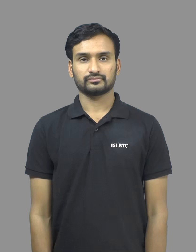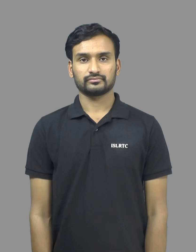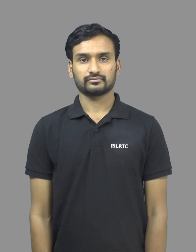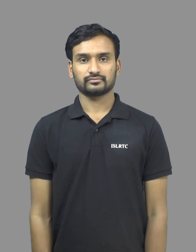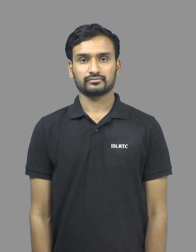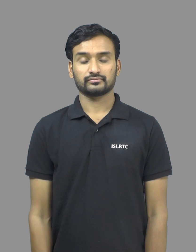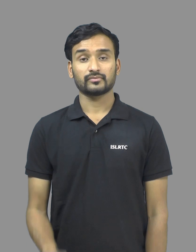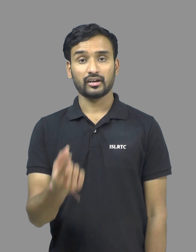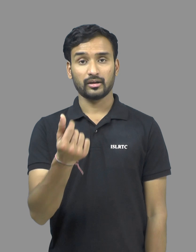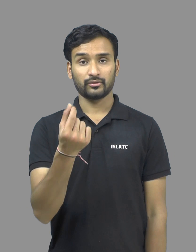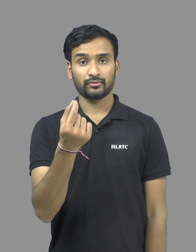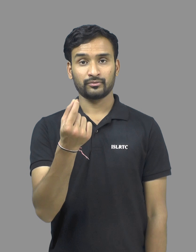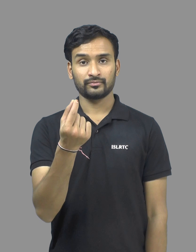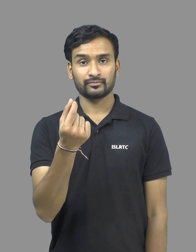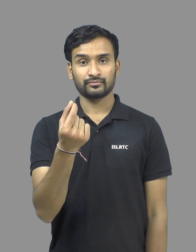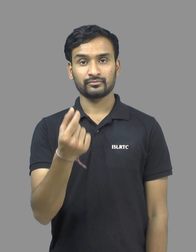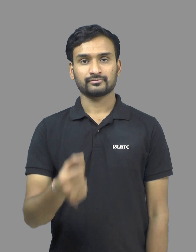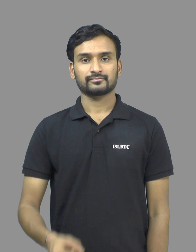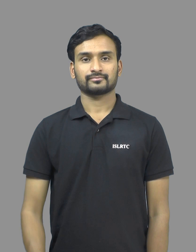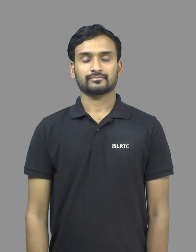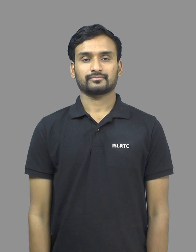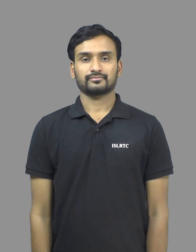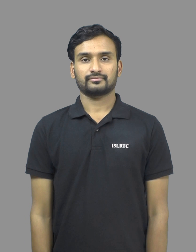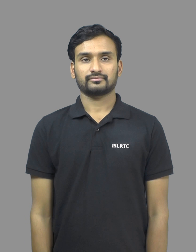Finance